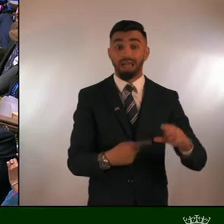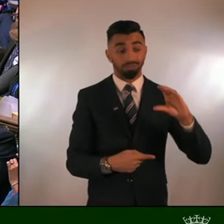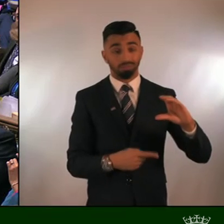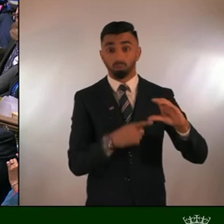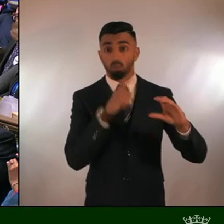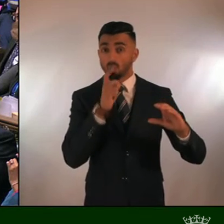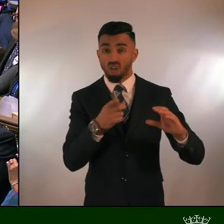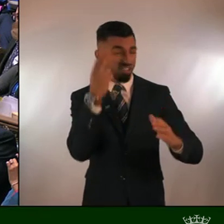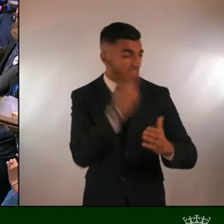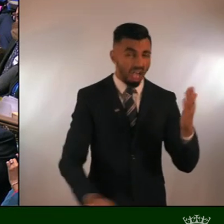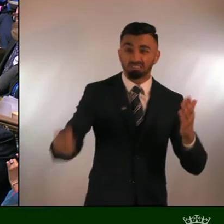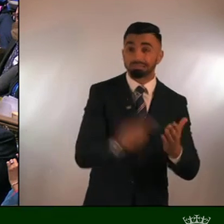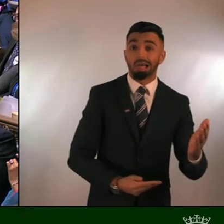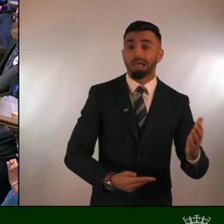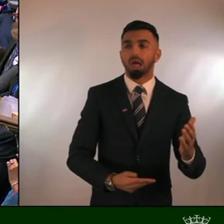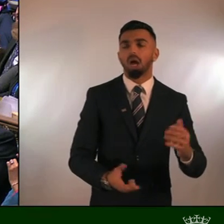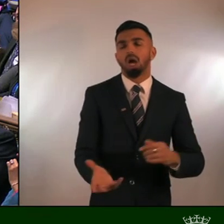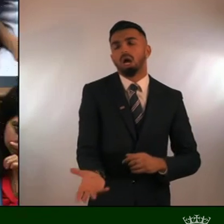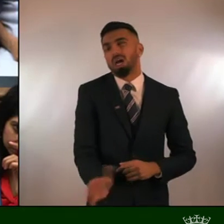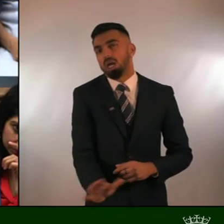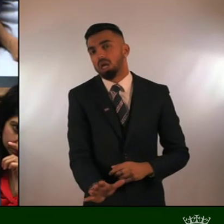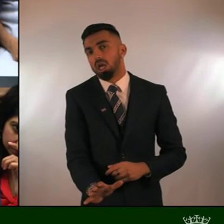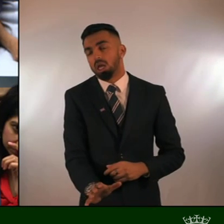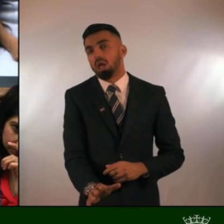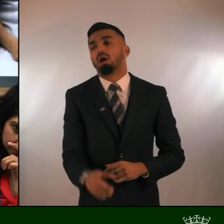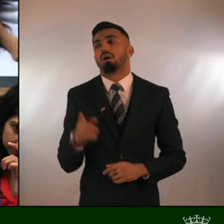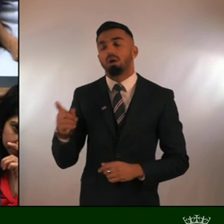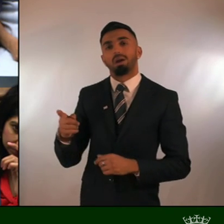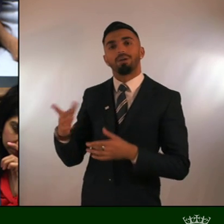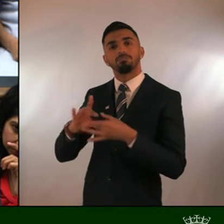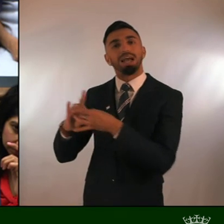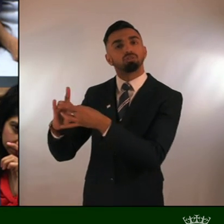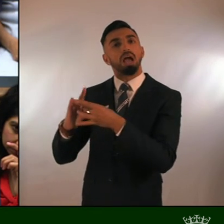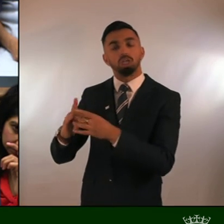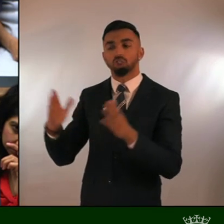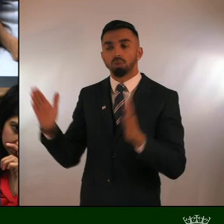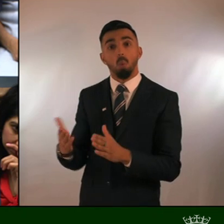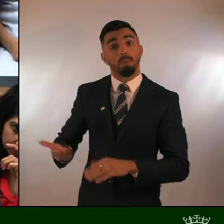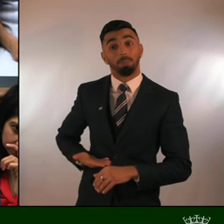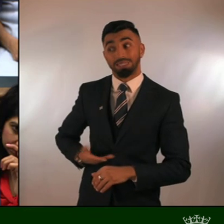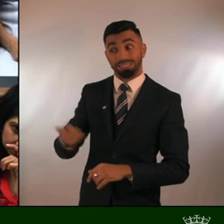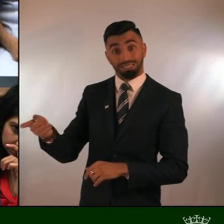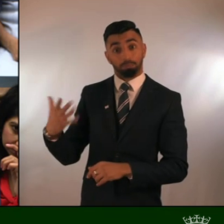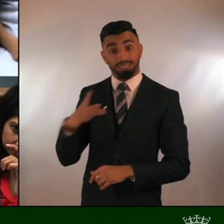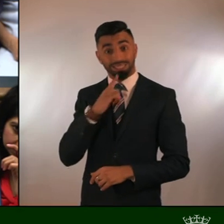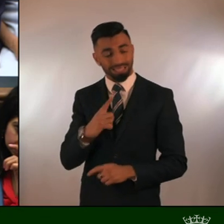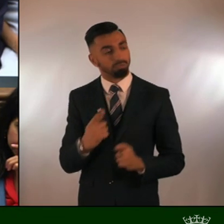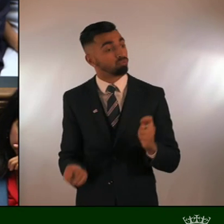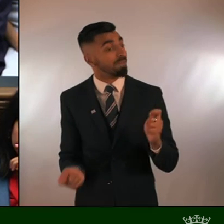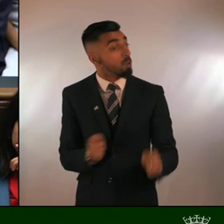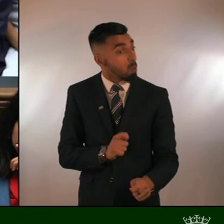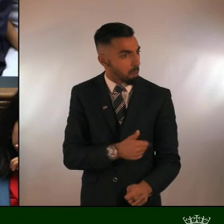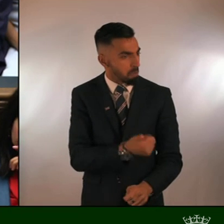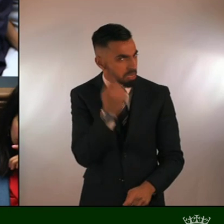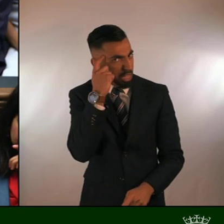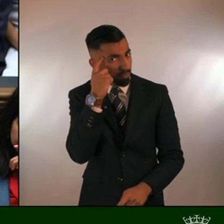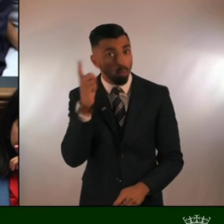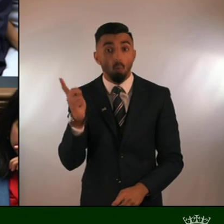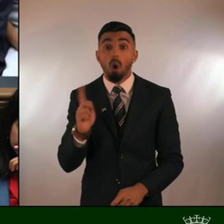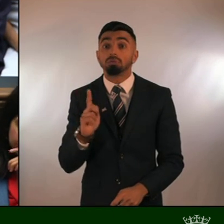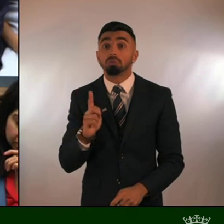Instead, I will do what the Federation of Small Businesses called “a sensible reform” and reduce the lifetime limit from £10 million to £1 million.